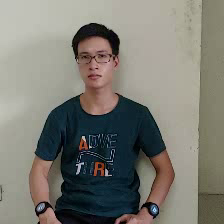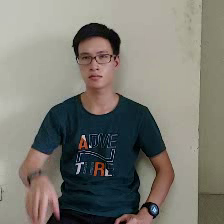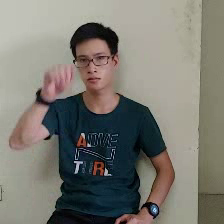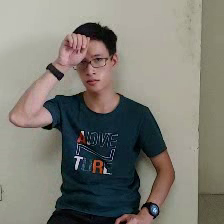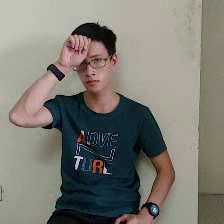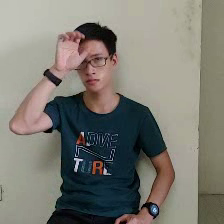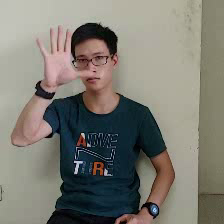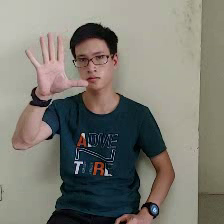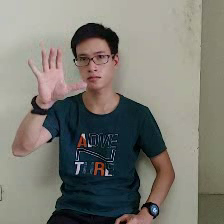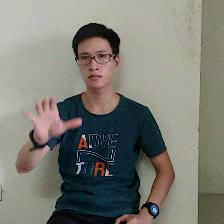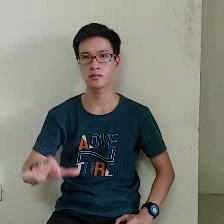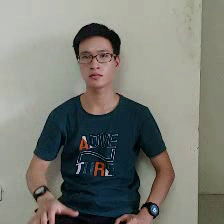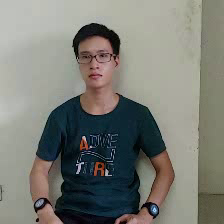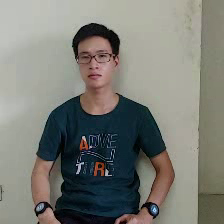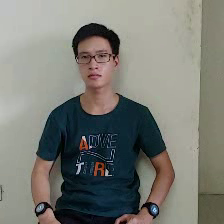Dạy dỗ